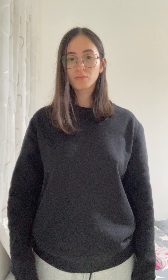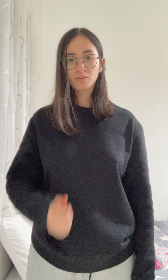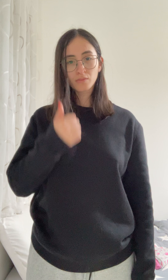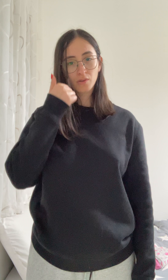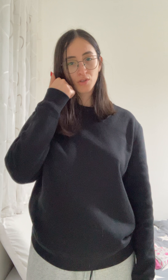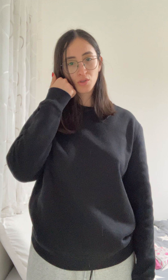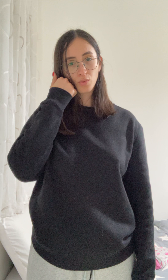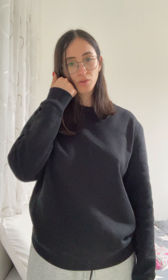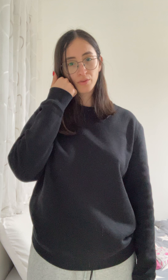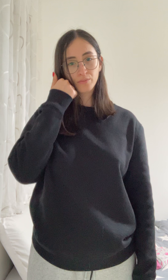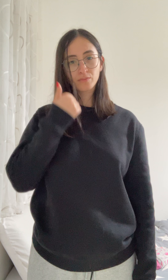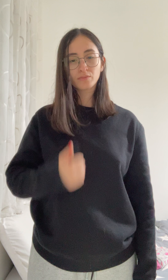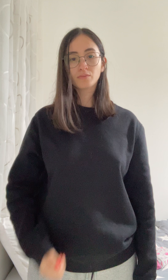שירותים